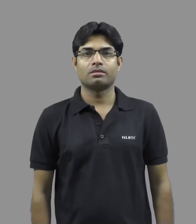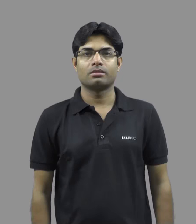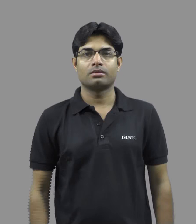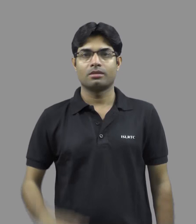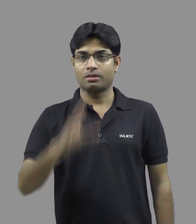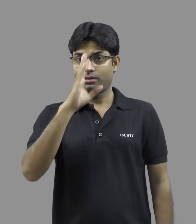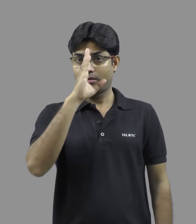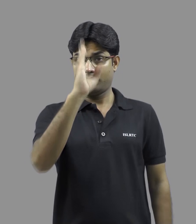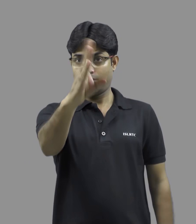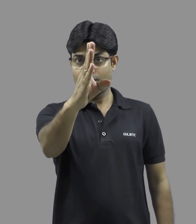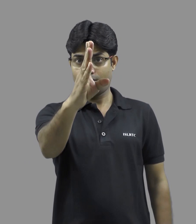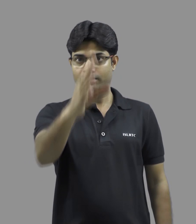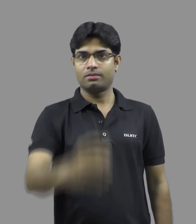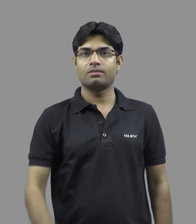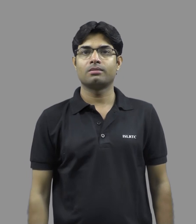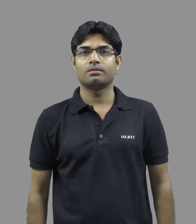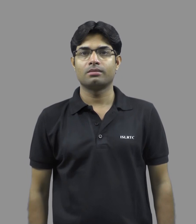Straight